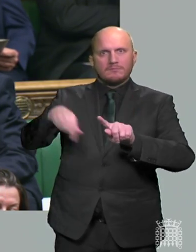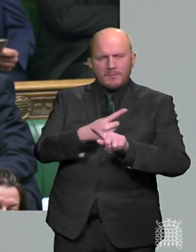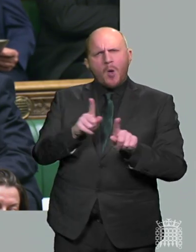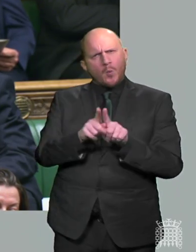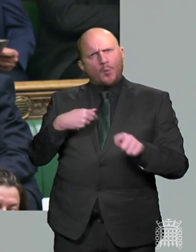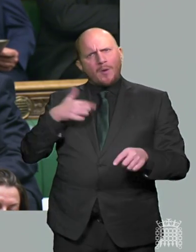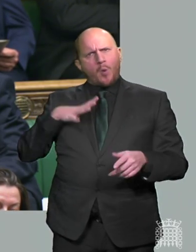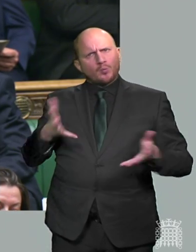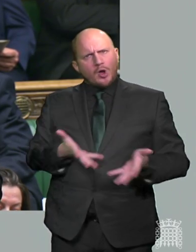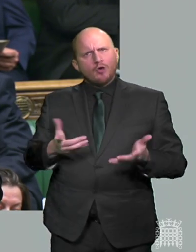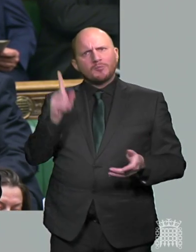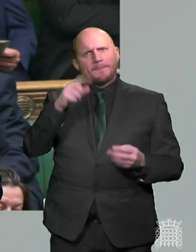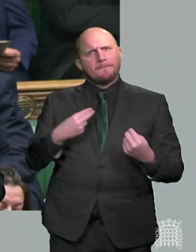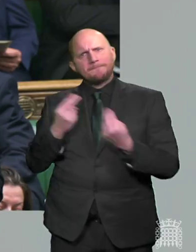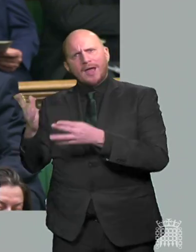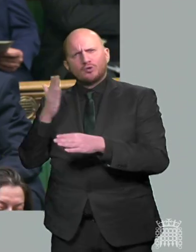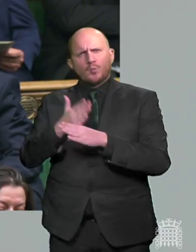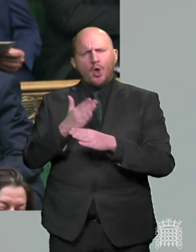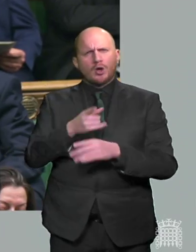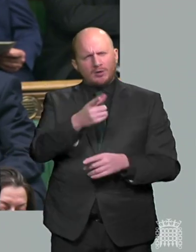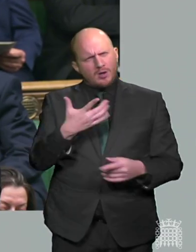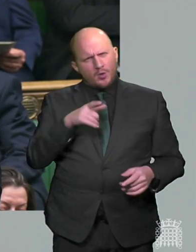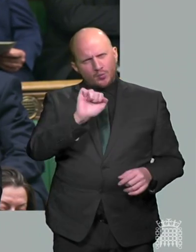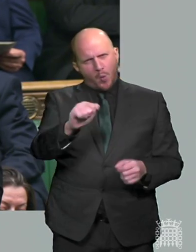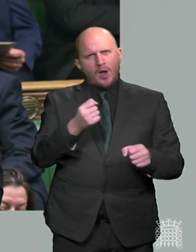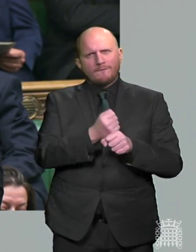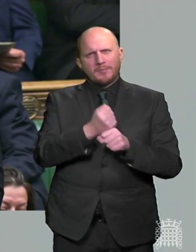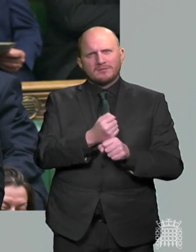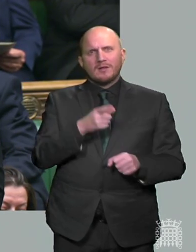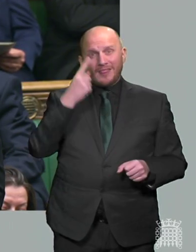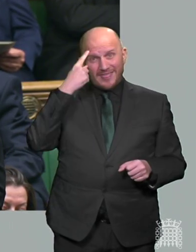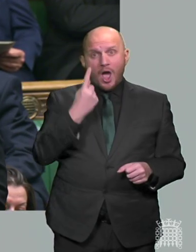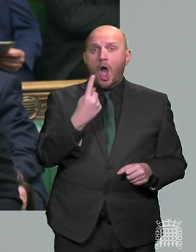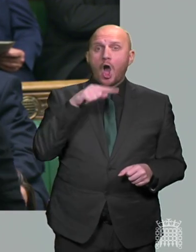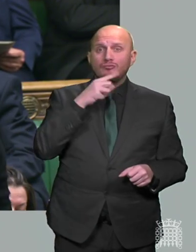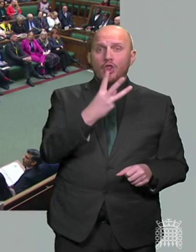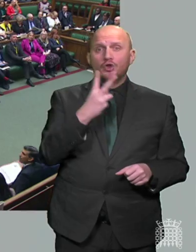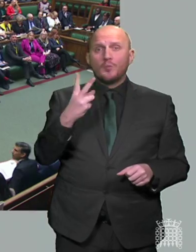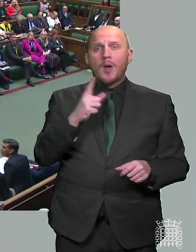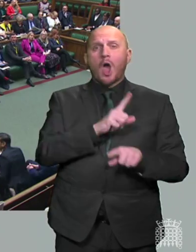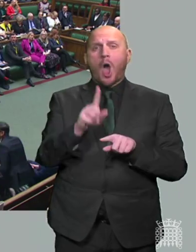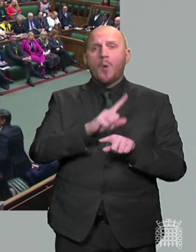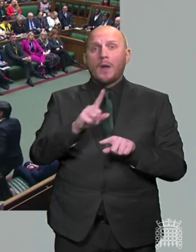Can he explain why it is his Government’s position that £132 is enough for people to live on?